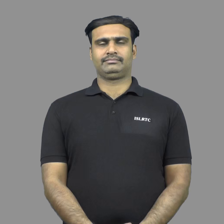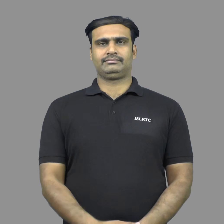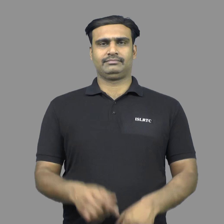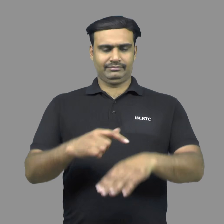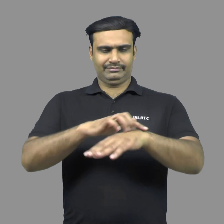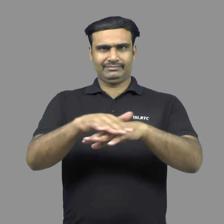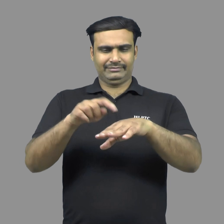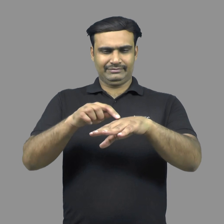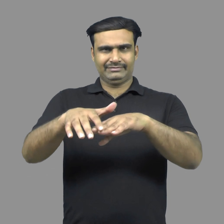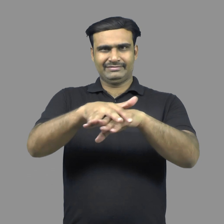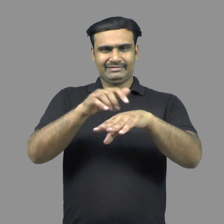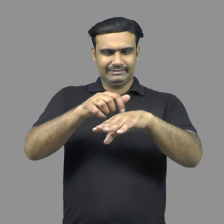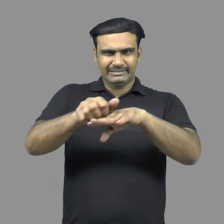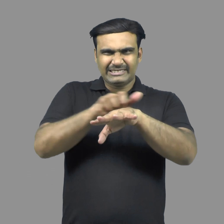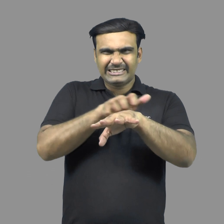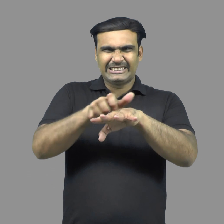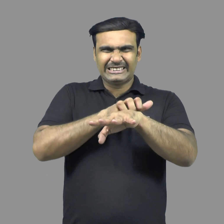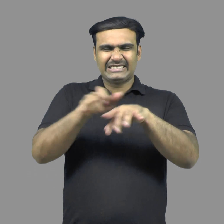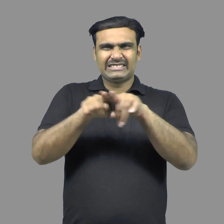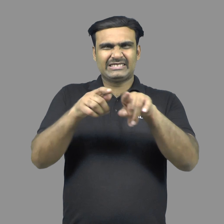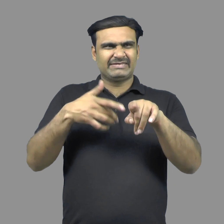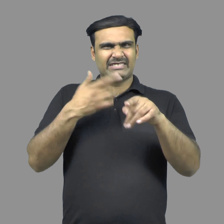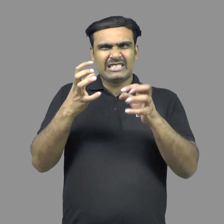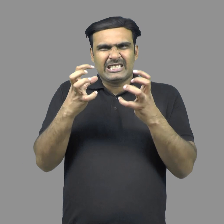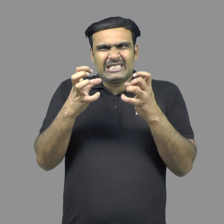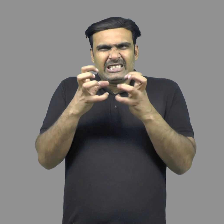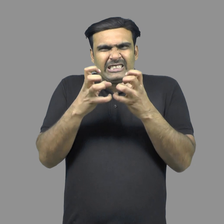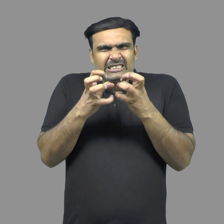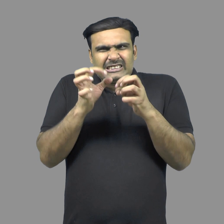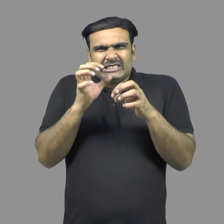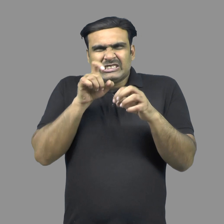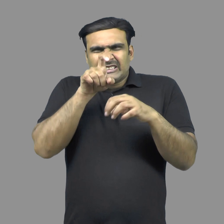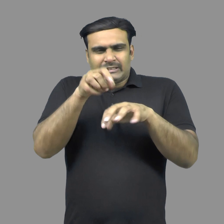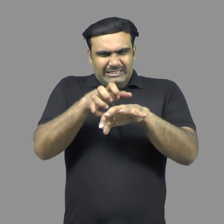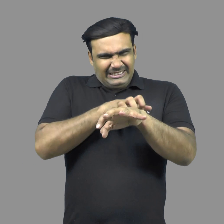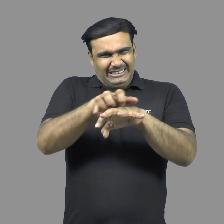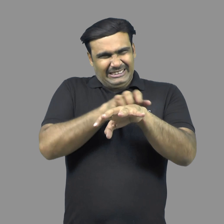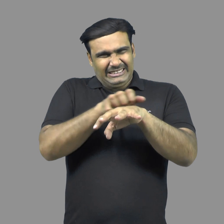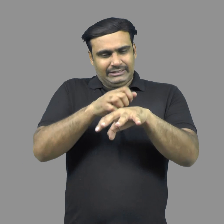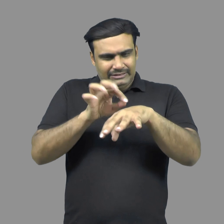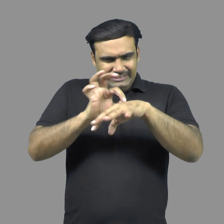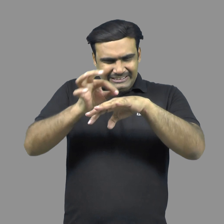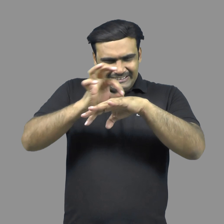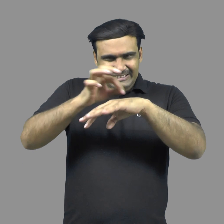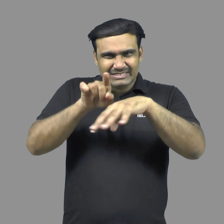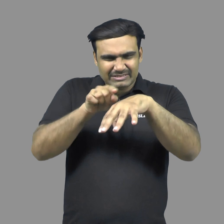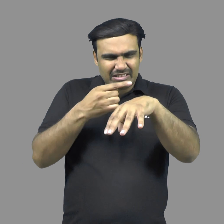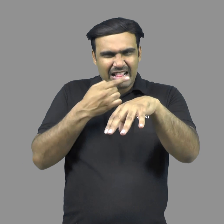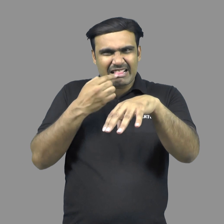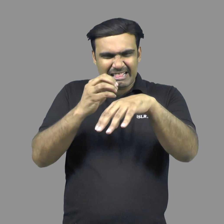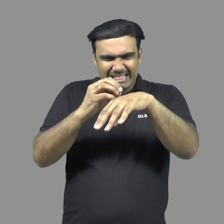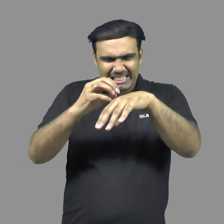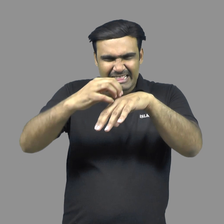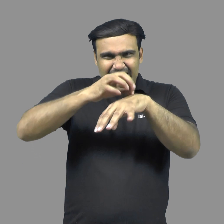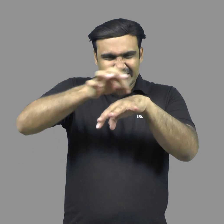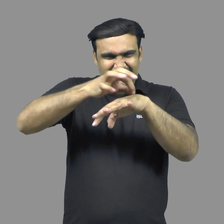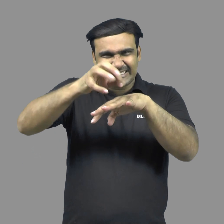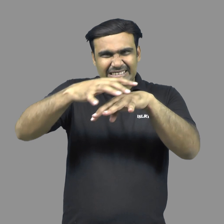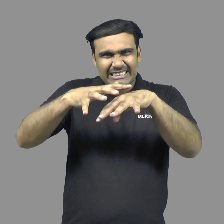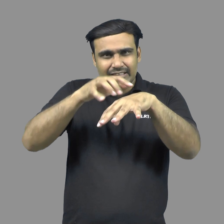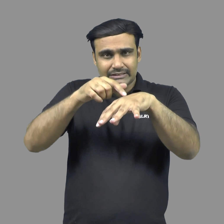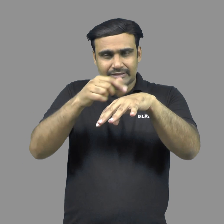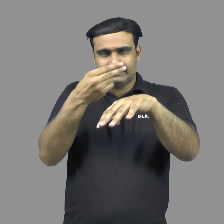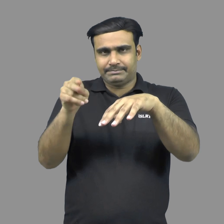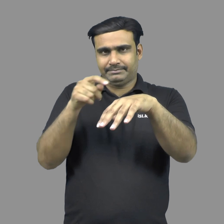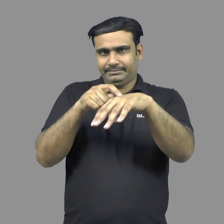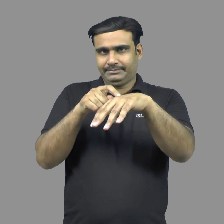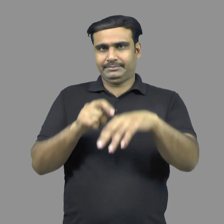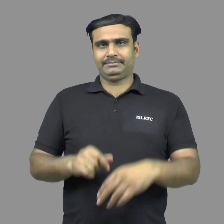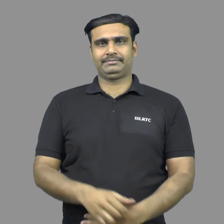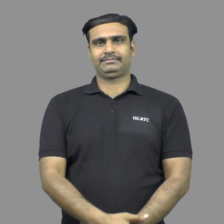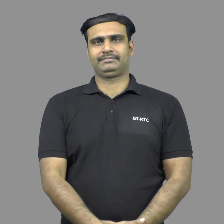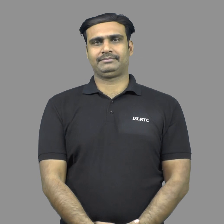Dermatits